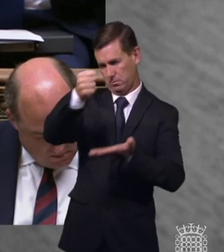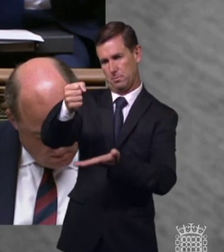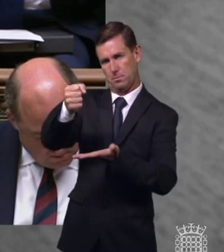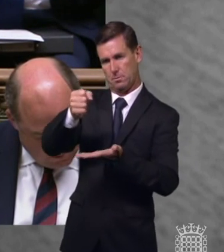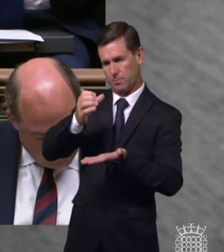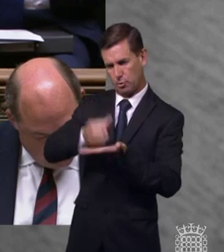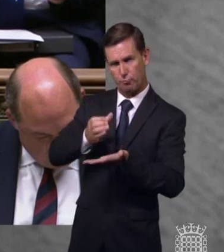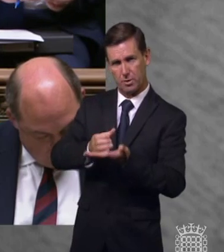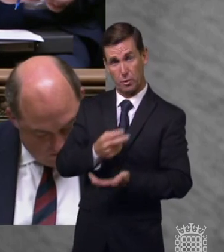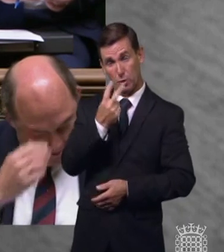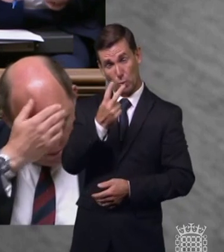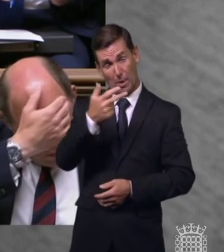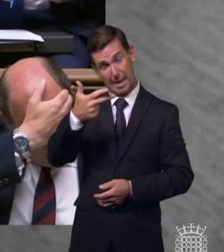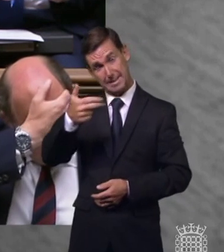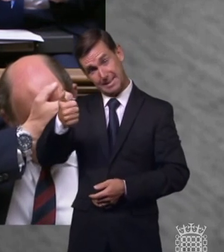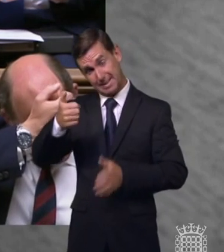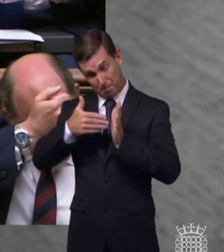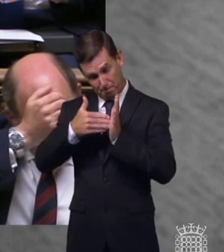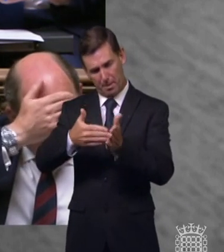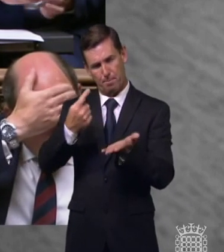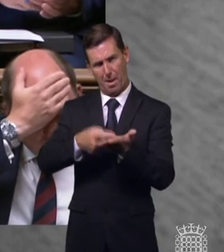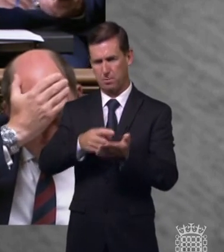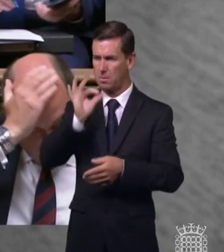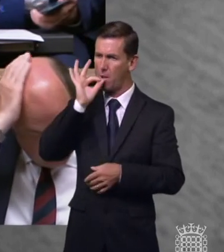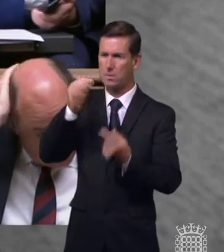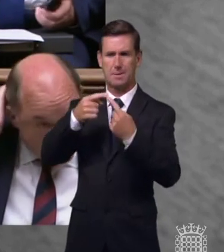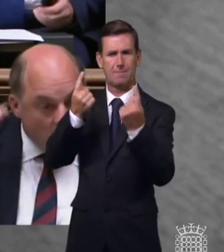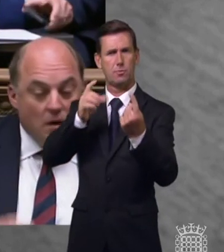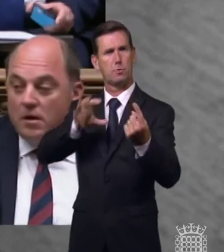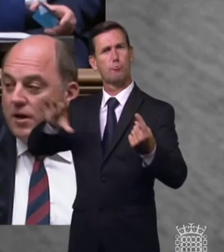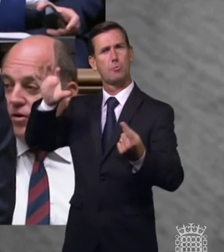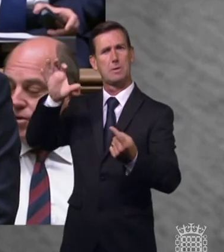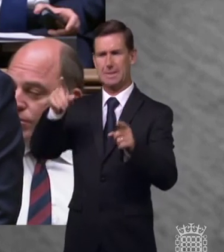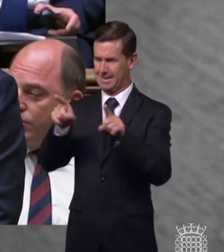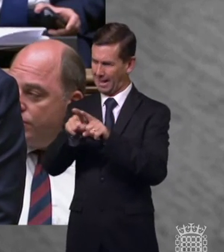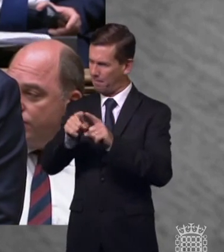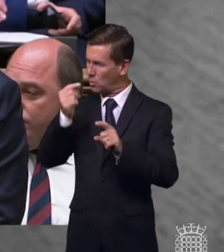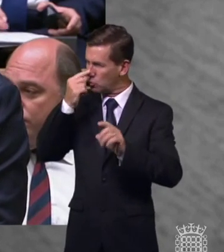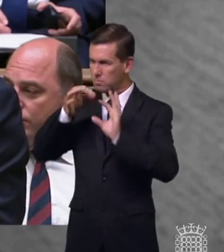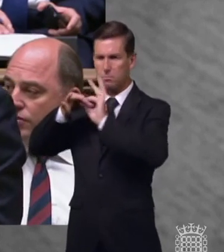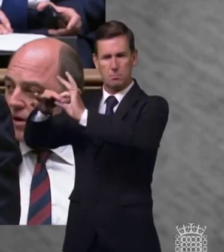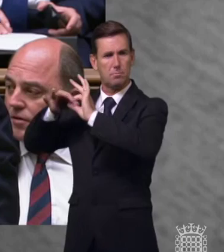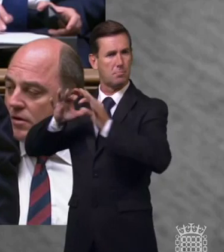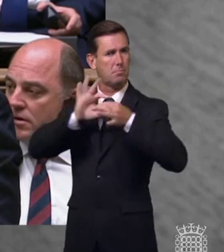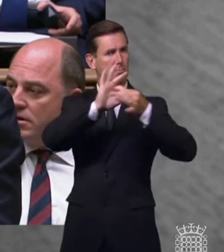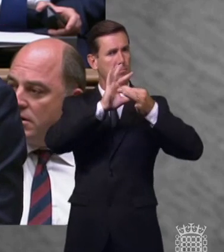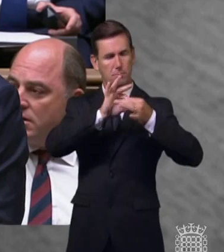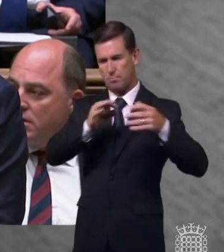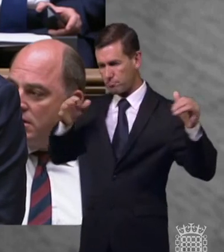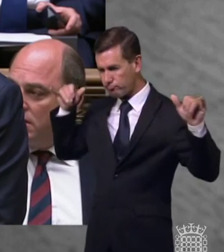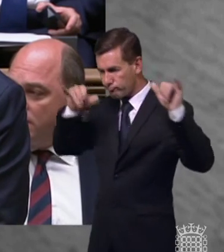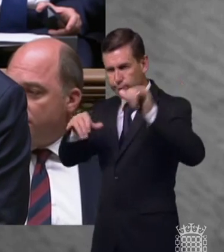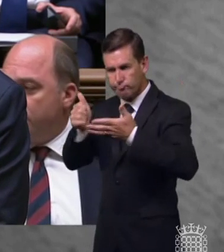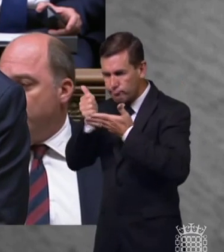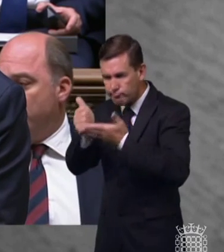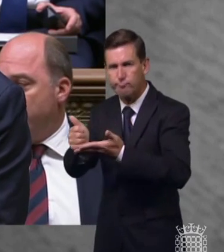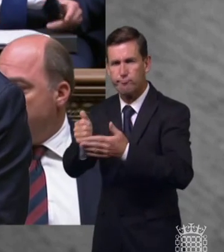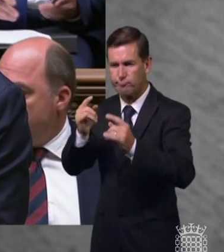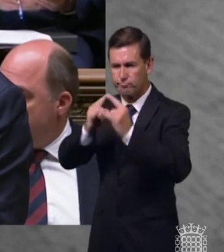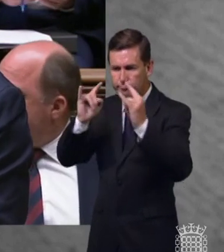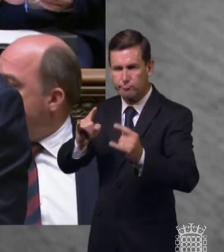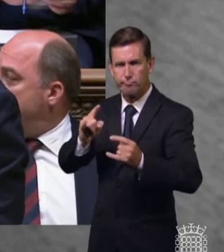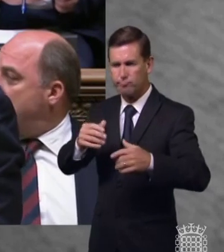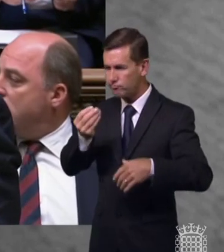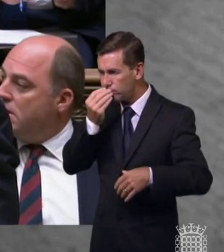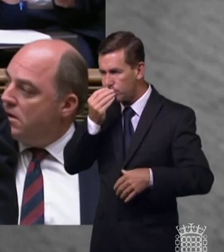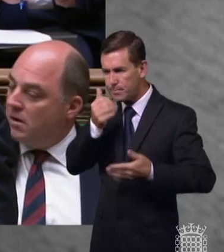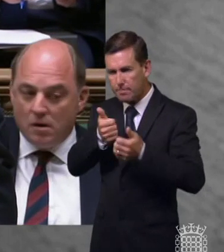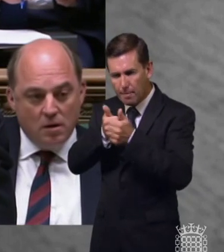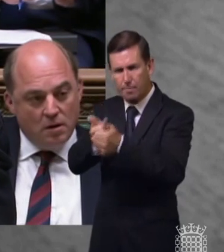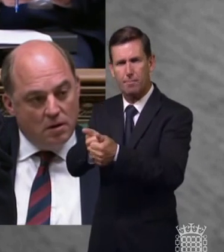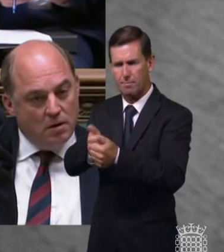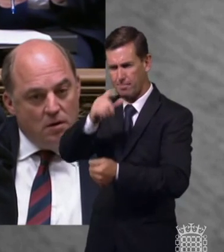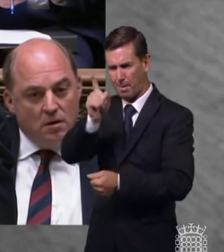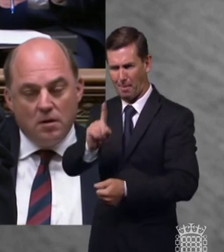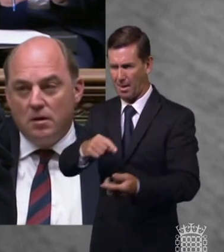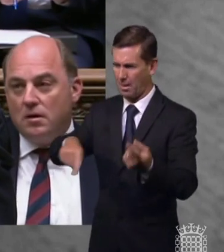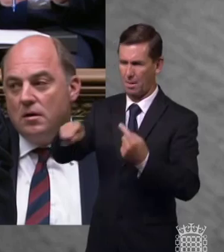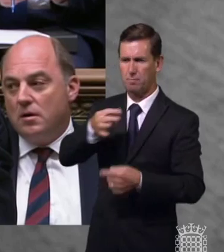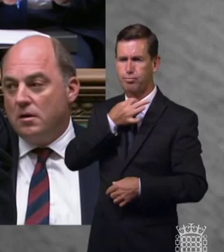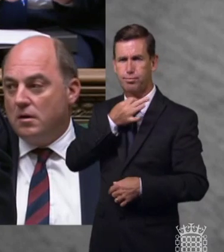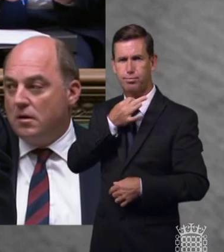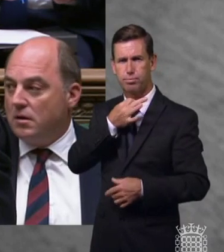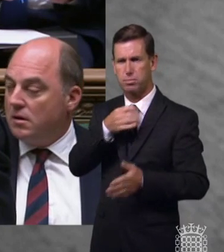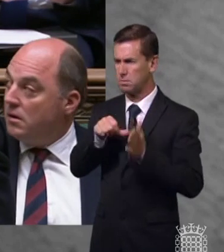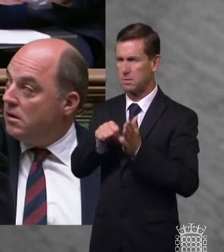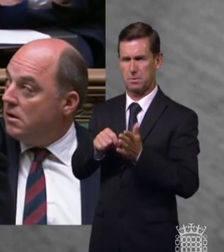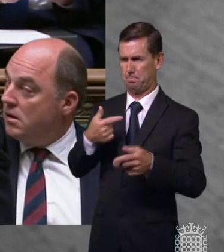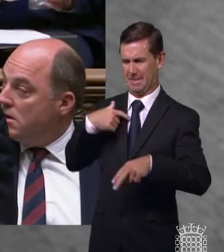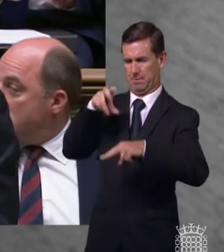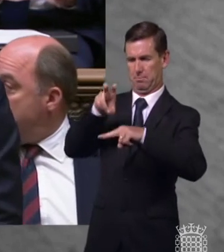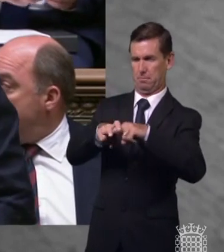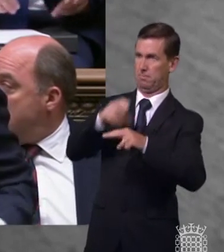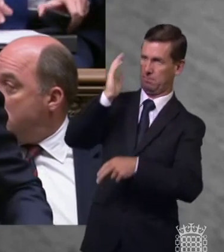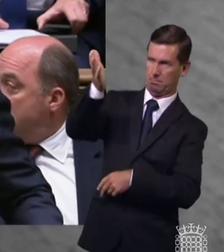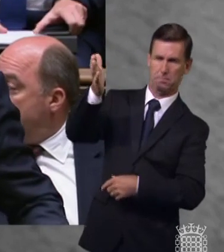We call on others to work together on a shared humanitarian effort, focusing on helping the most vulnerable in what will be formidably difficult circumstances.